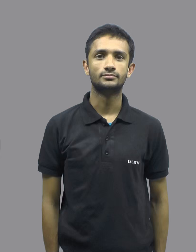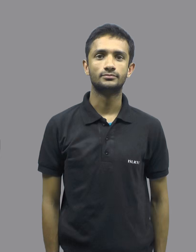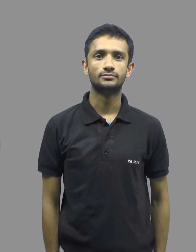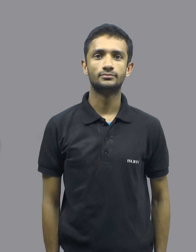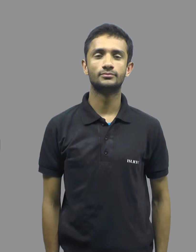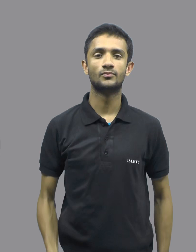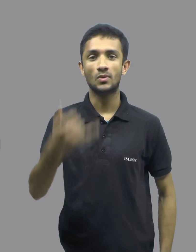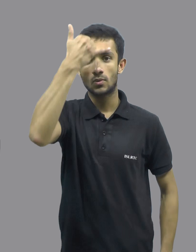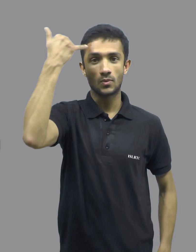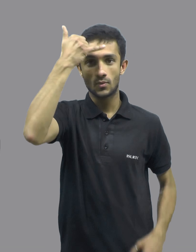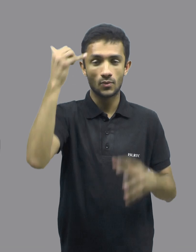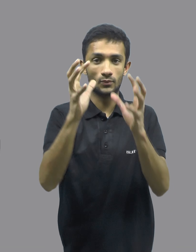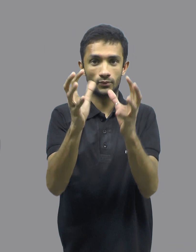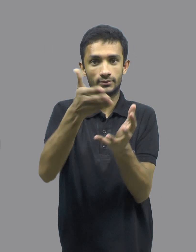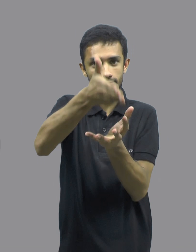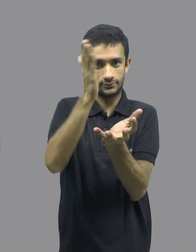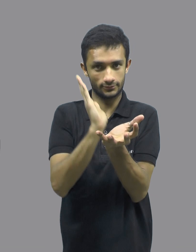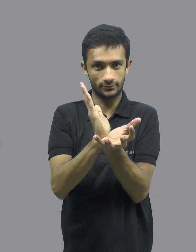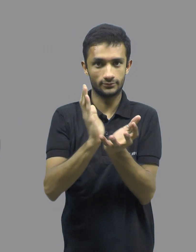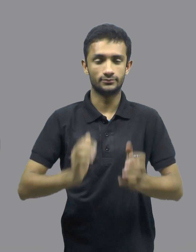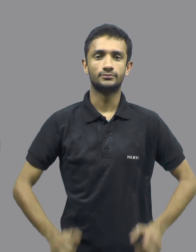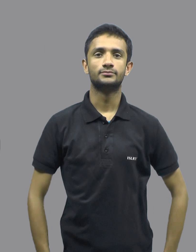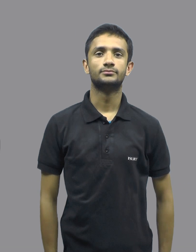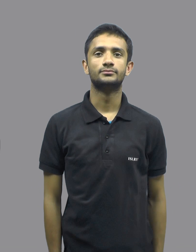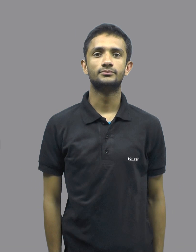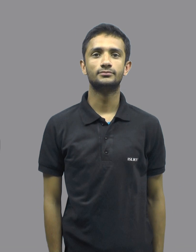Papaya